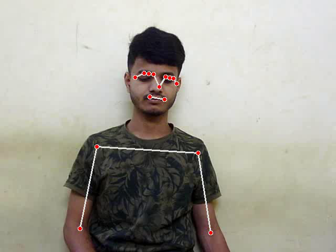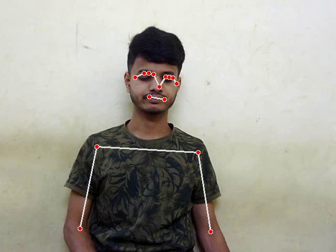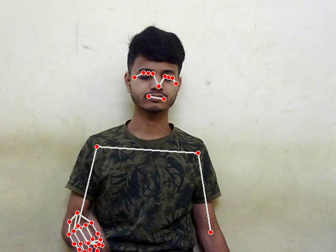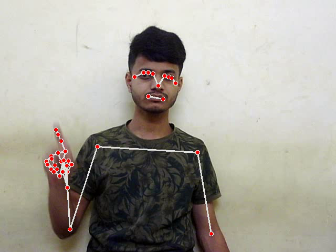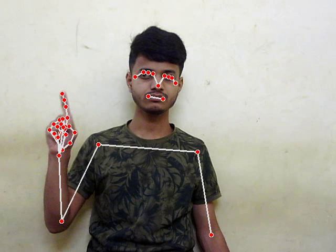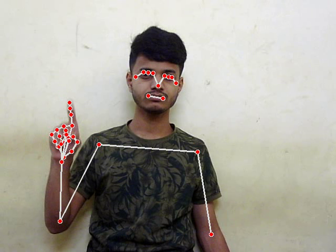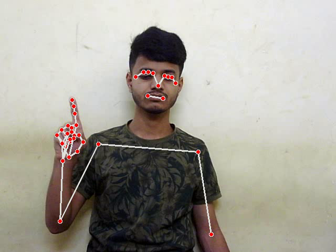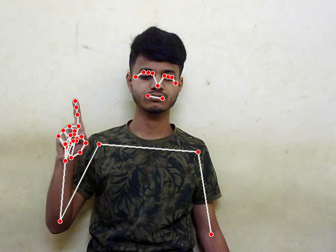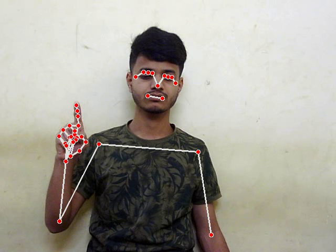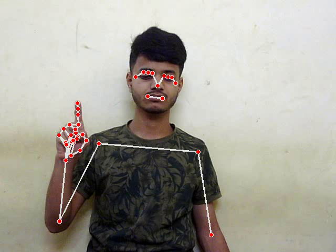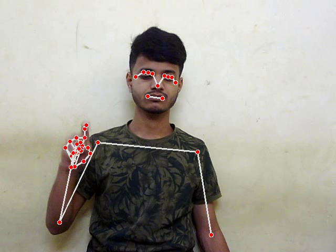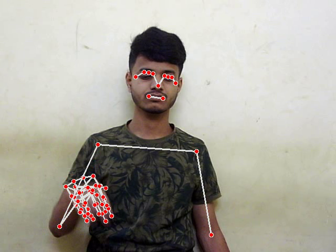need